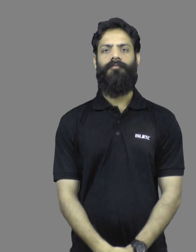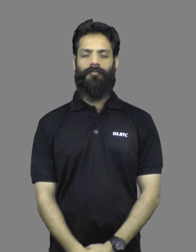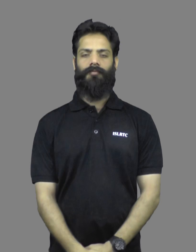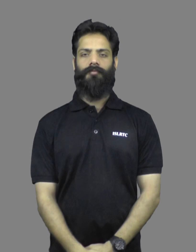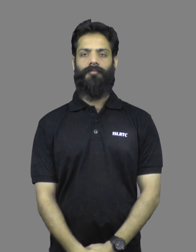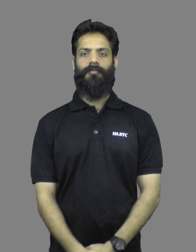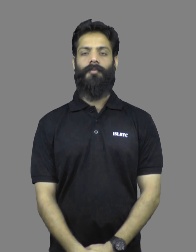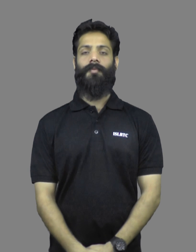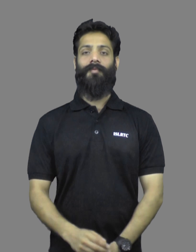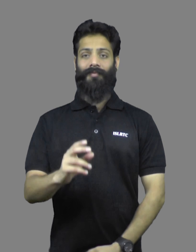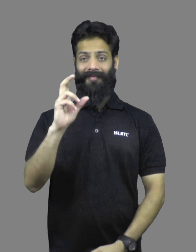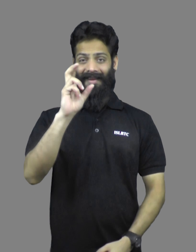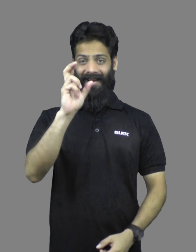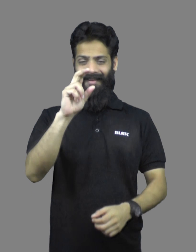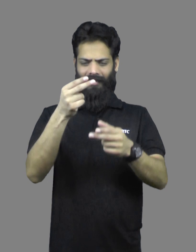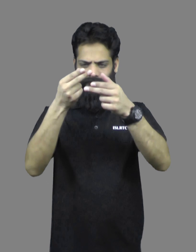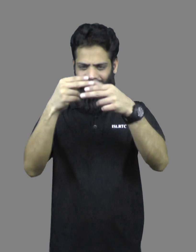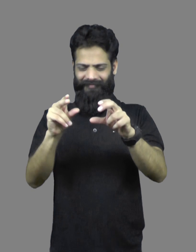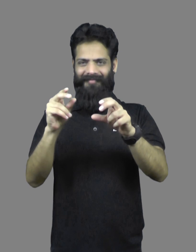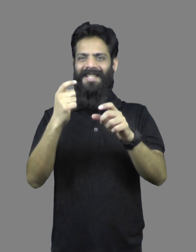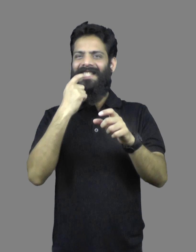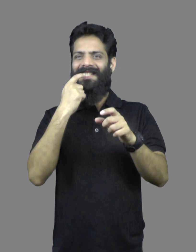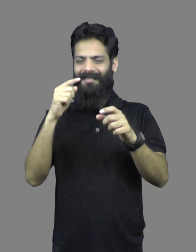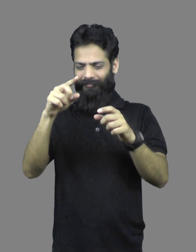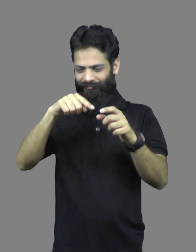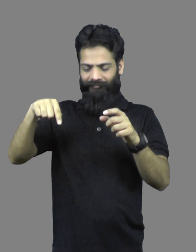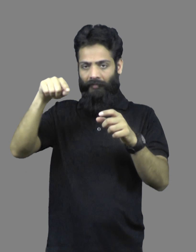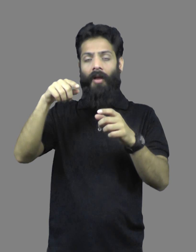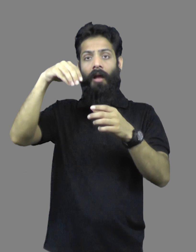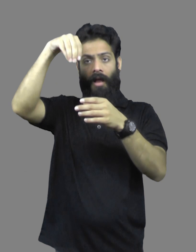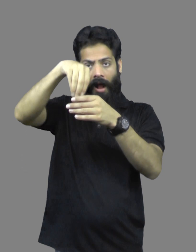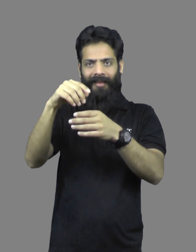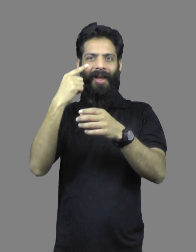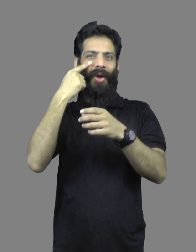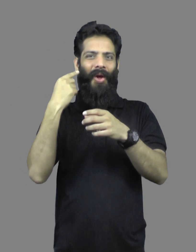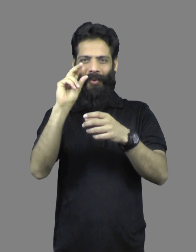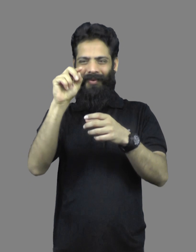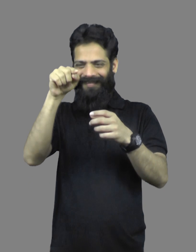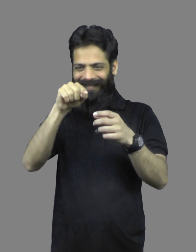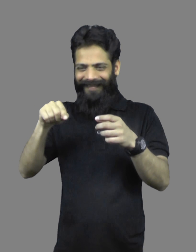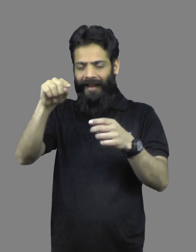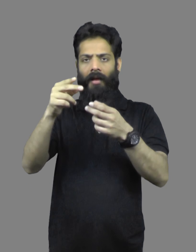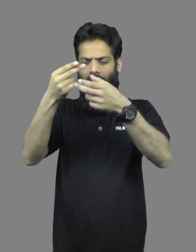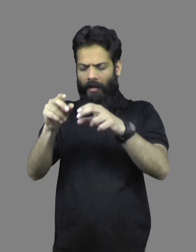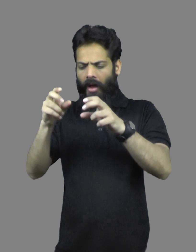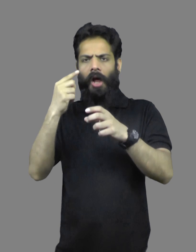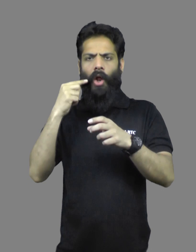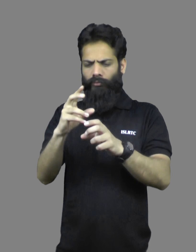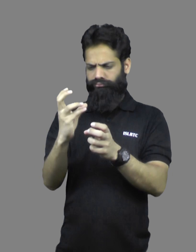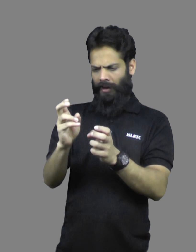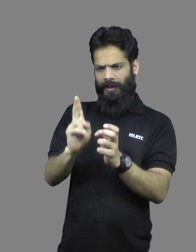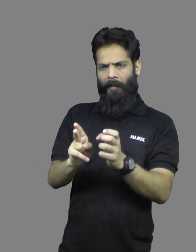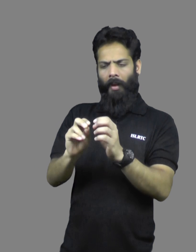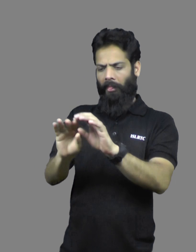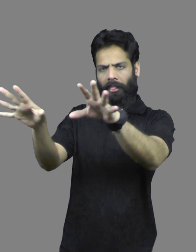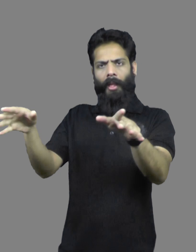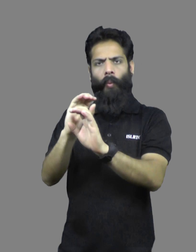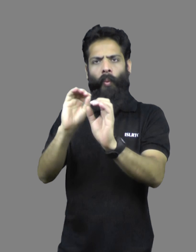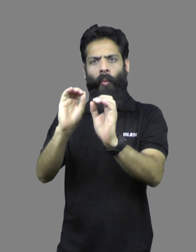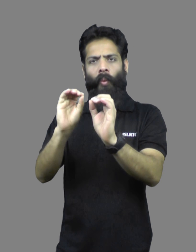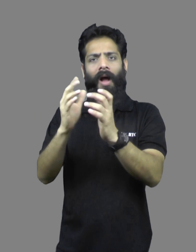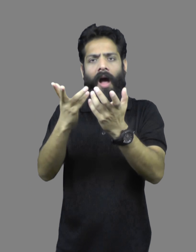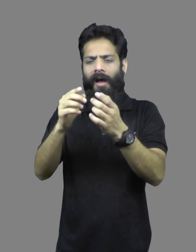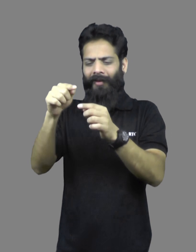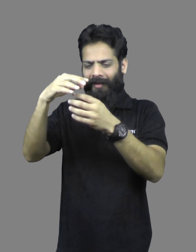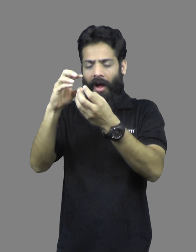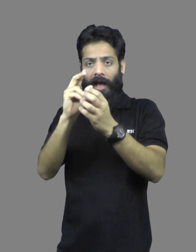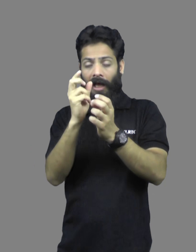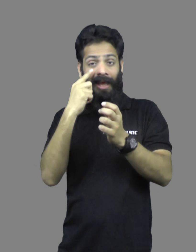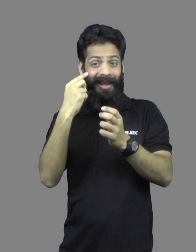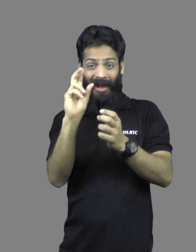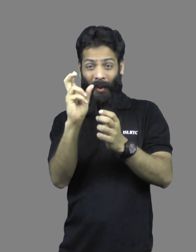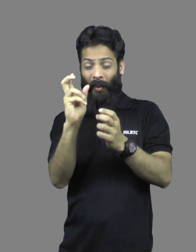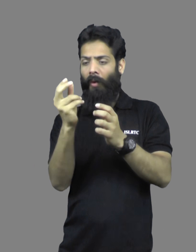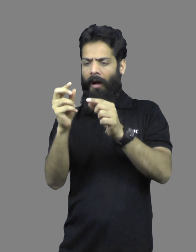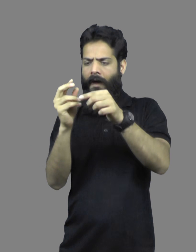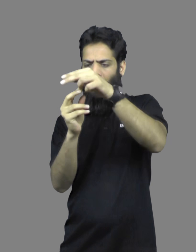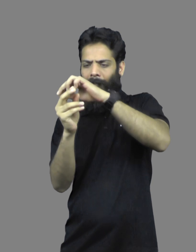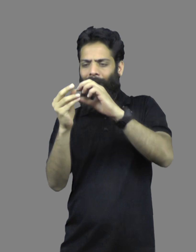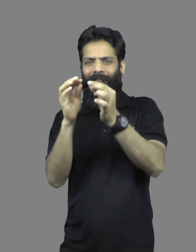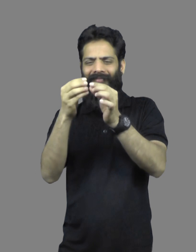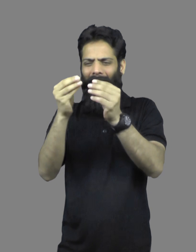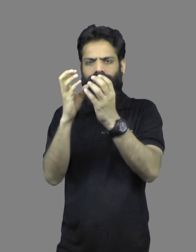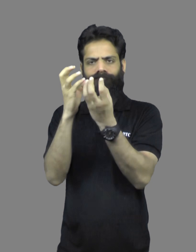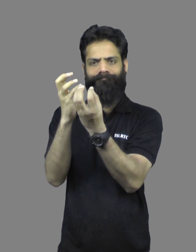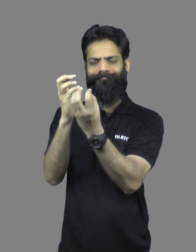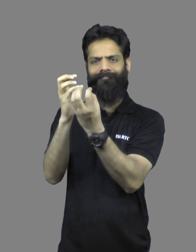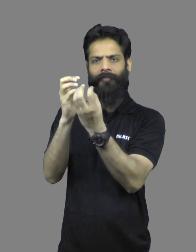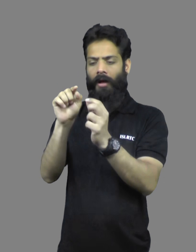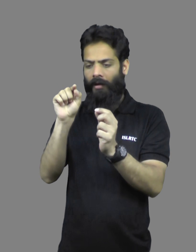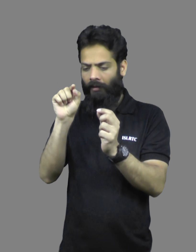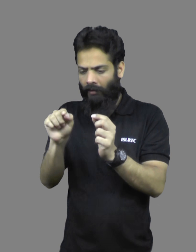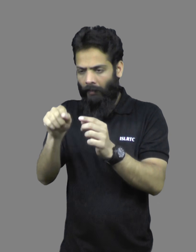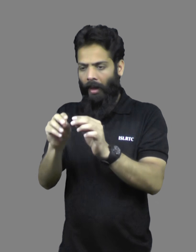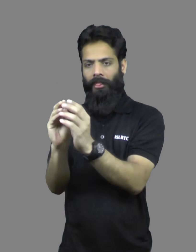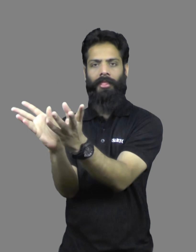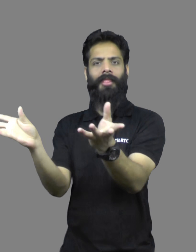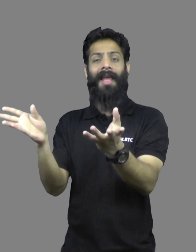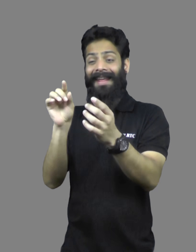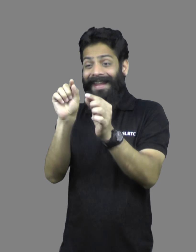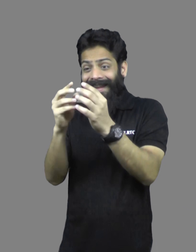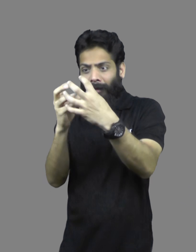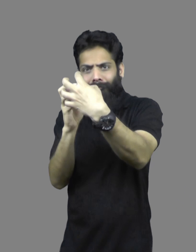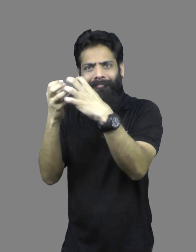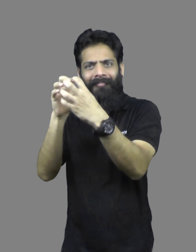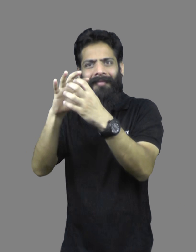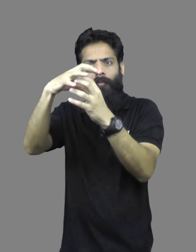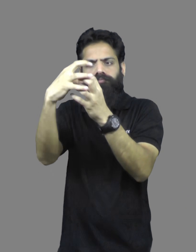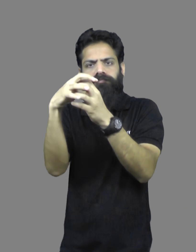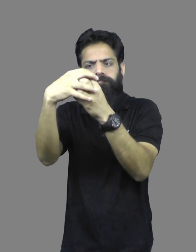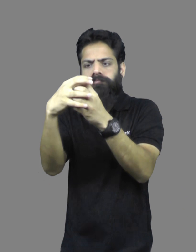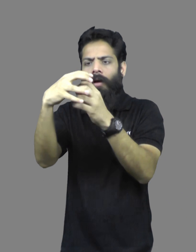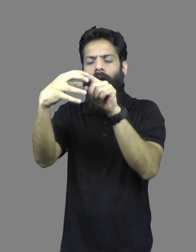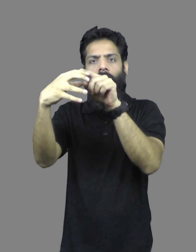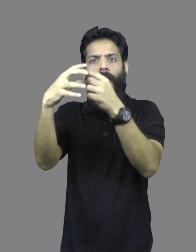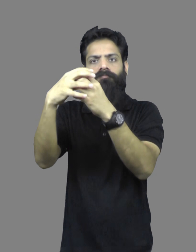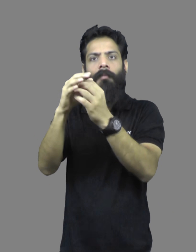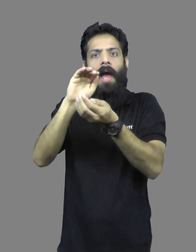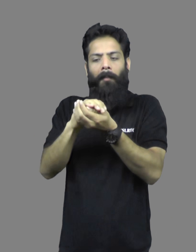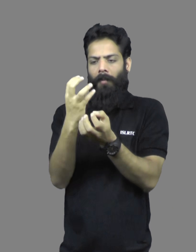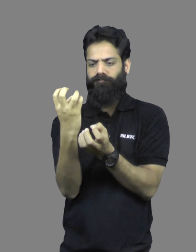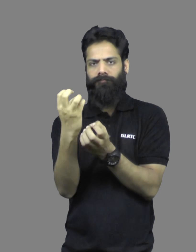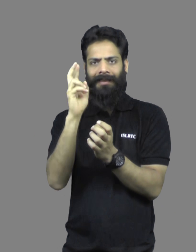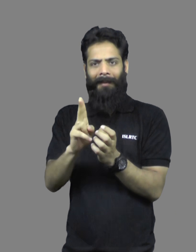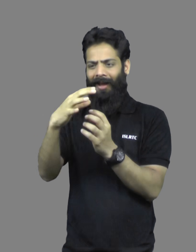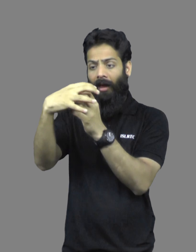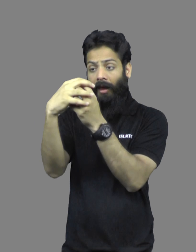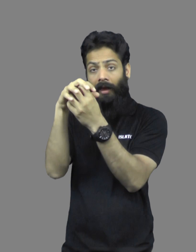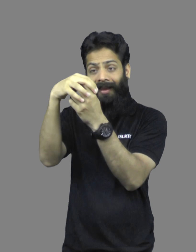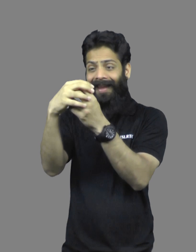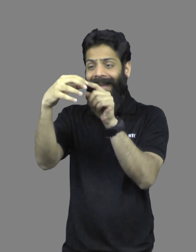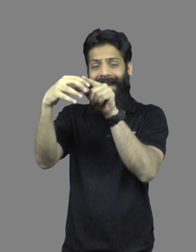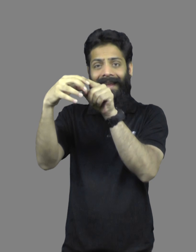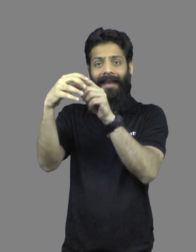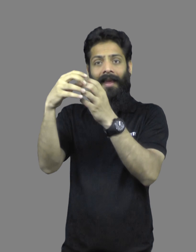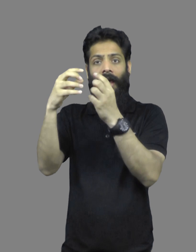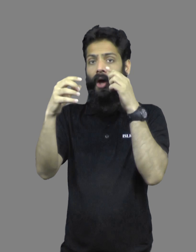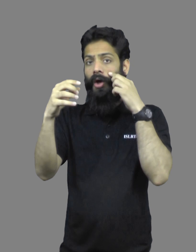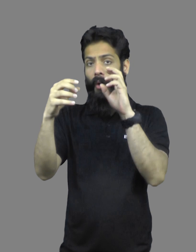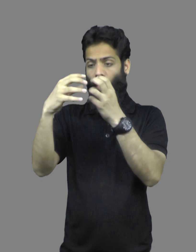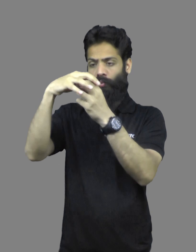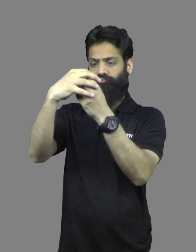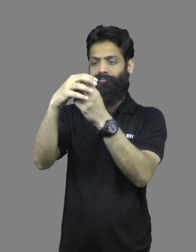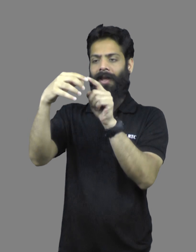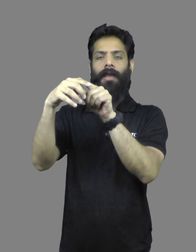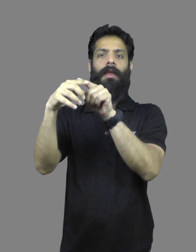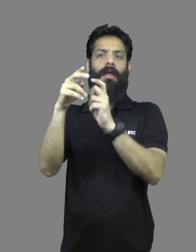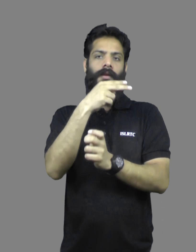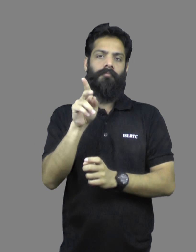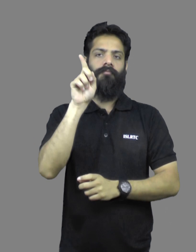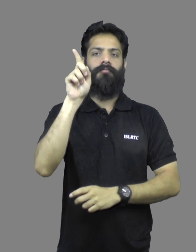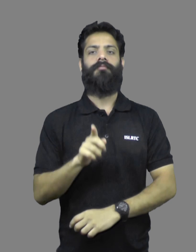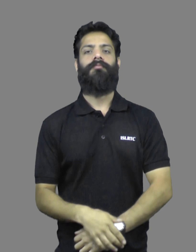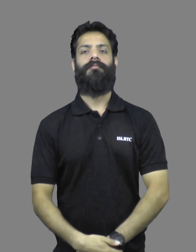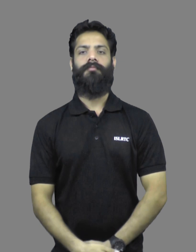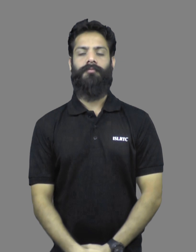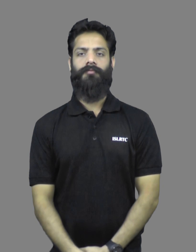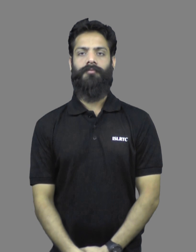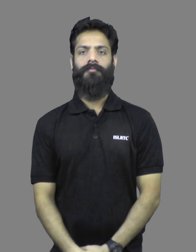Vitelline Membrane